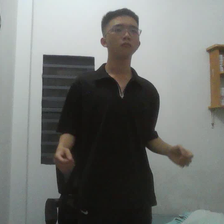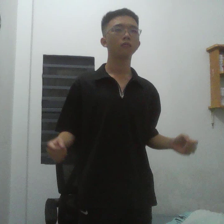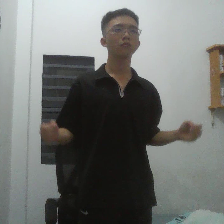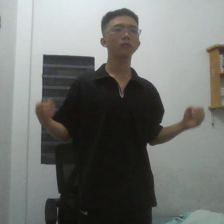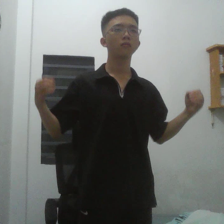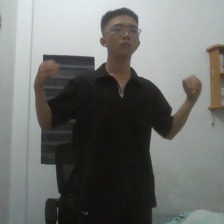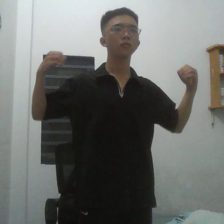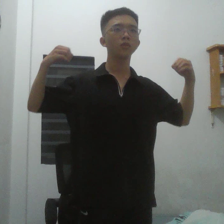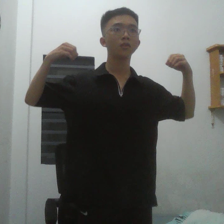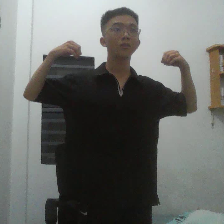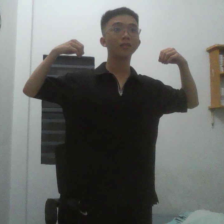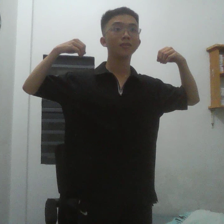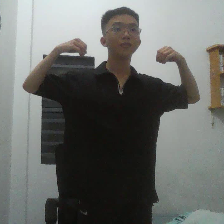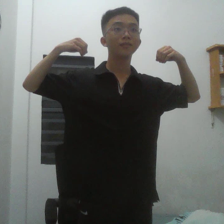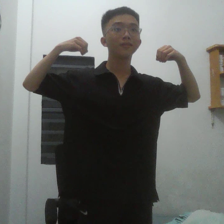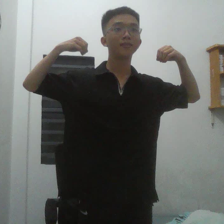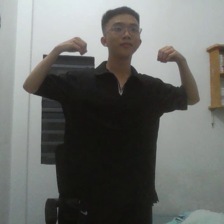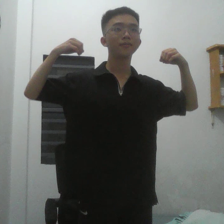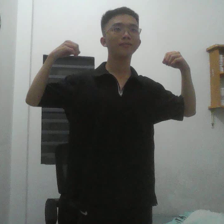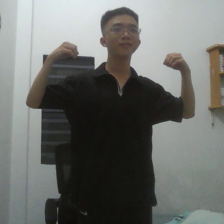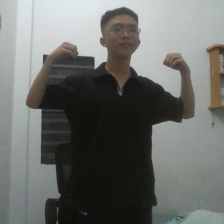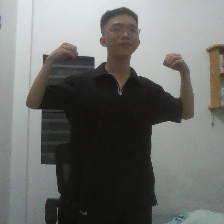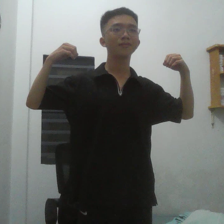minh khoe